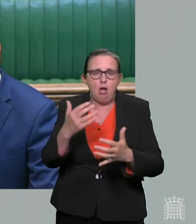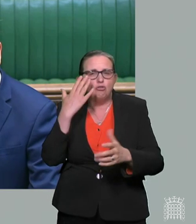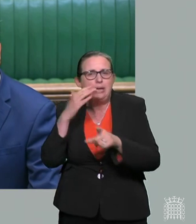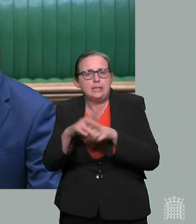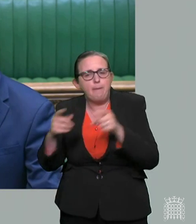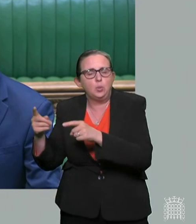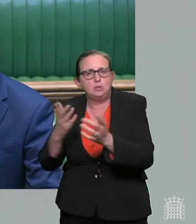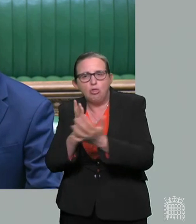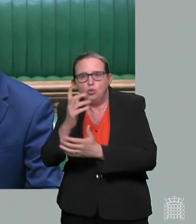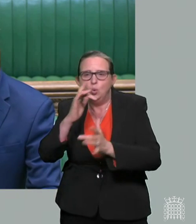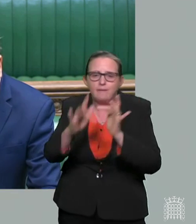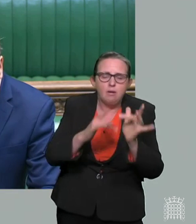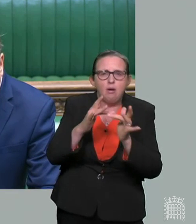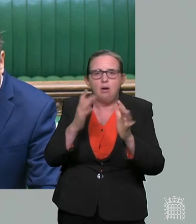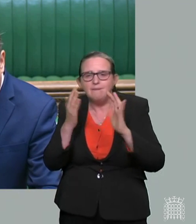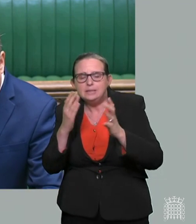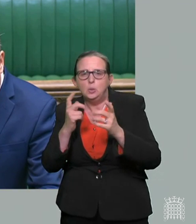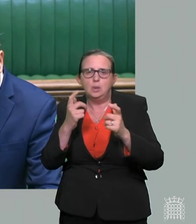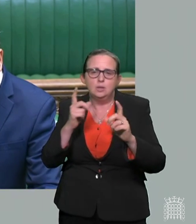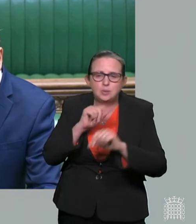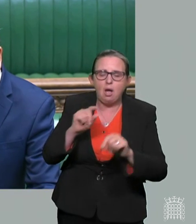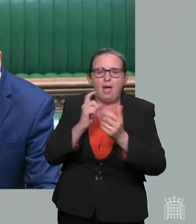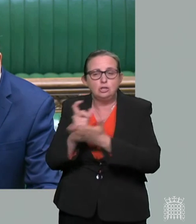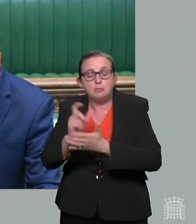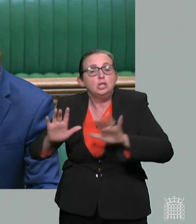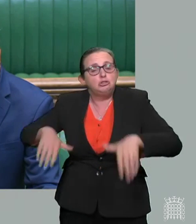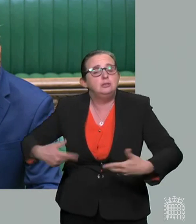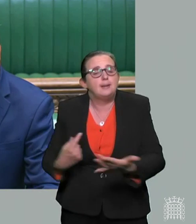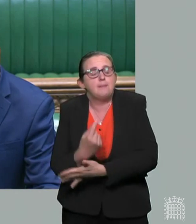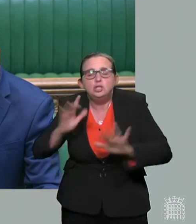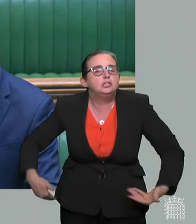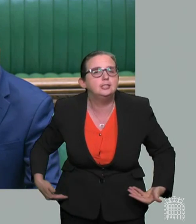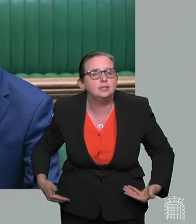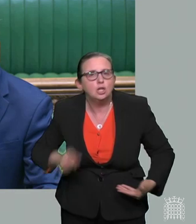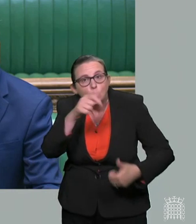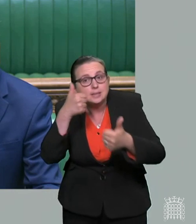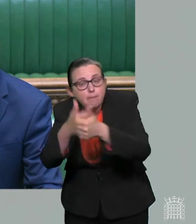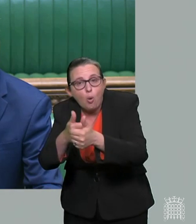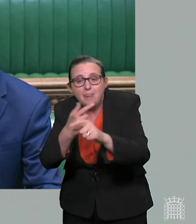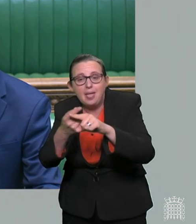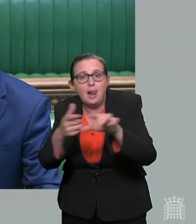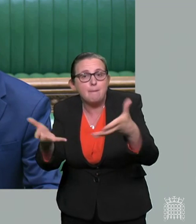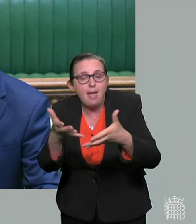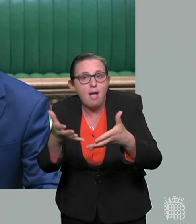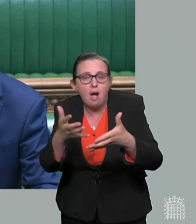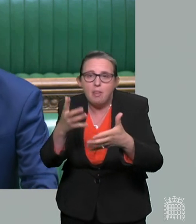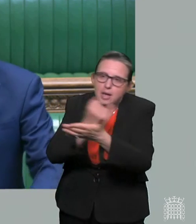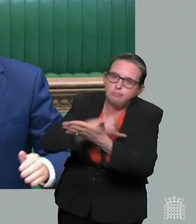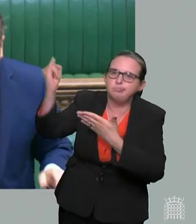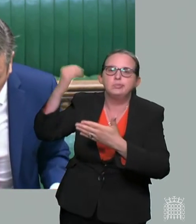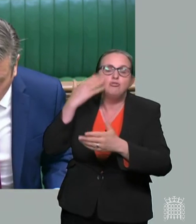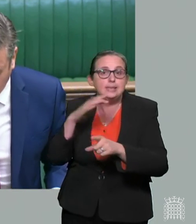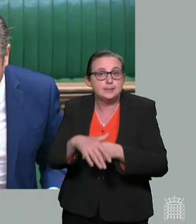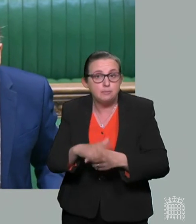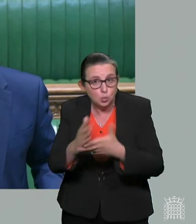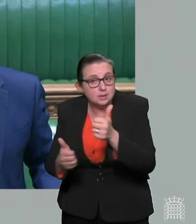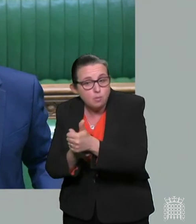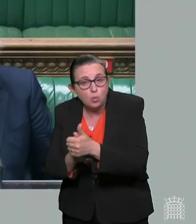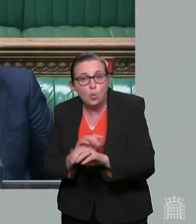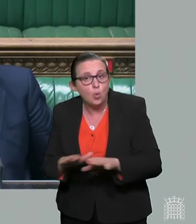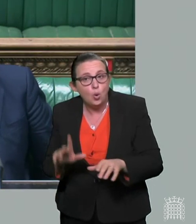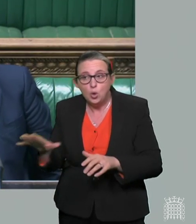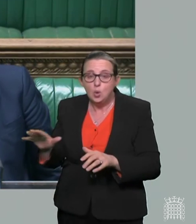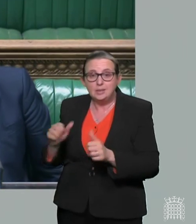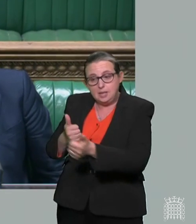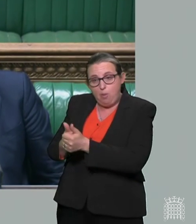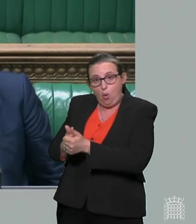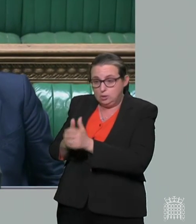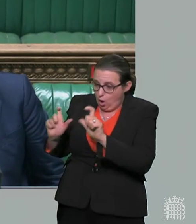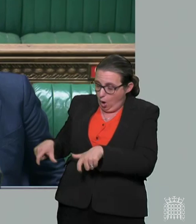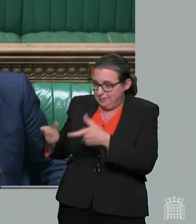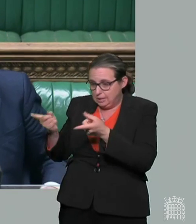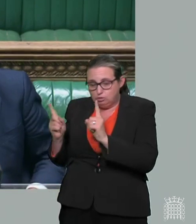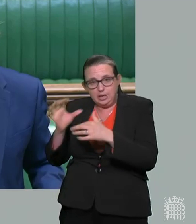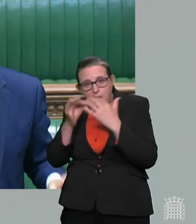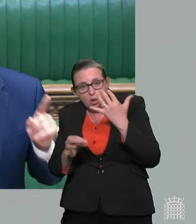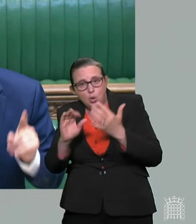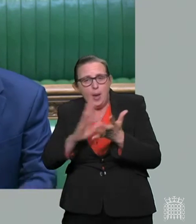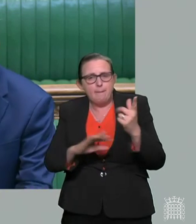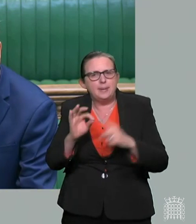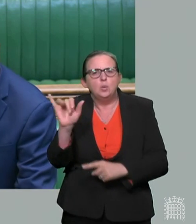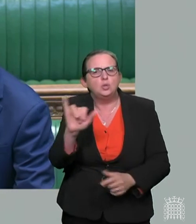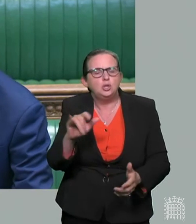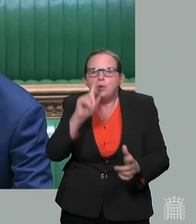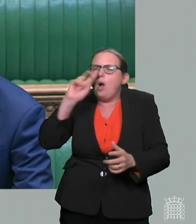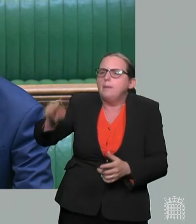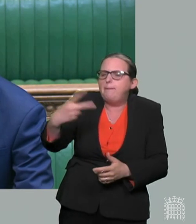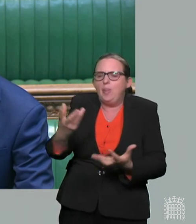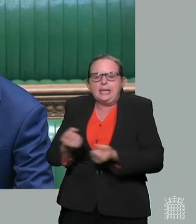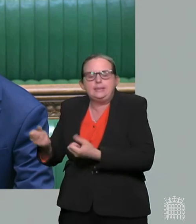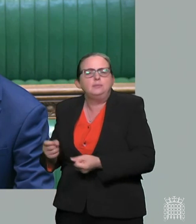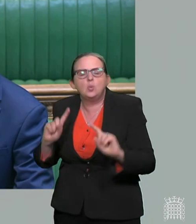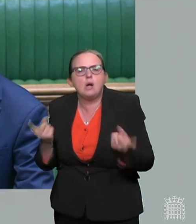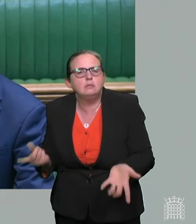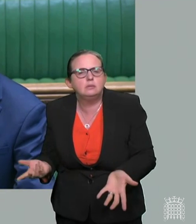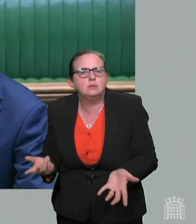This is really simple, either the Prime Minister is with the England players in their stand against racism or he can defend his own record, and that of his Ministers and some of his MPs, but he cannot have it both ways.